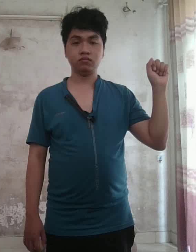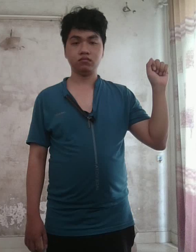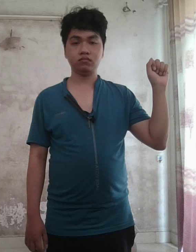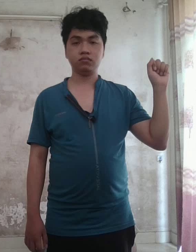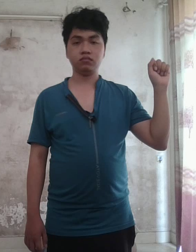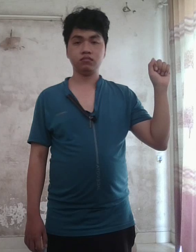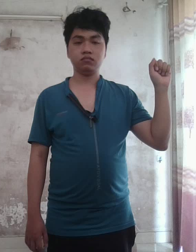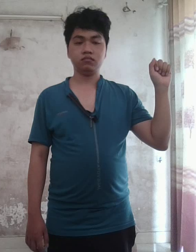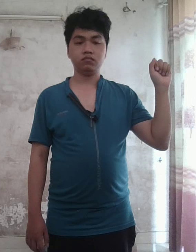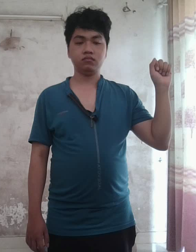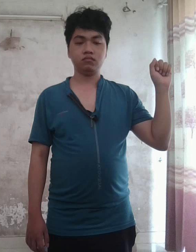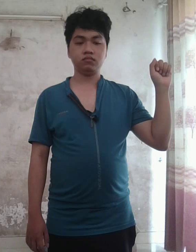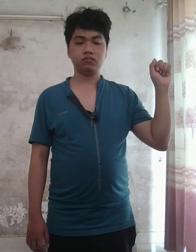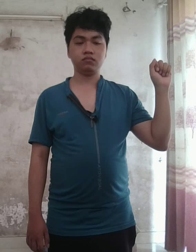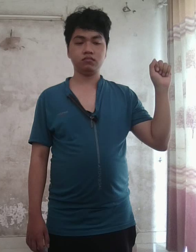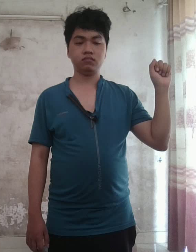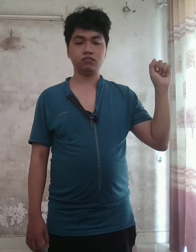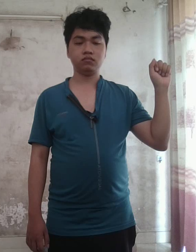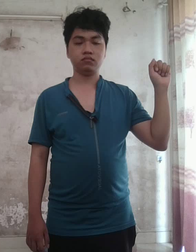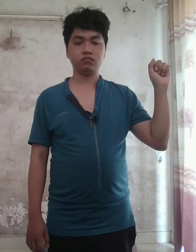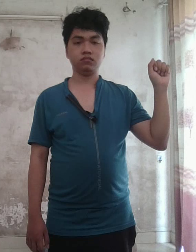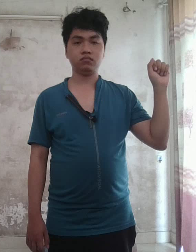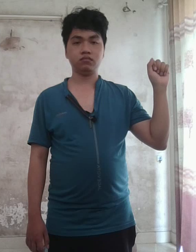a